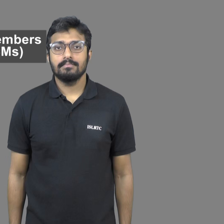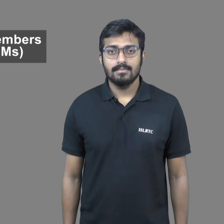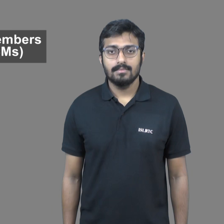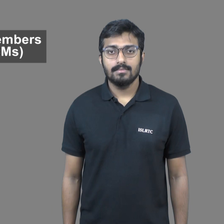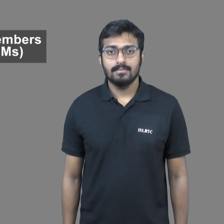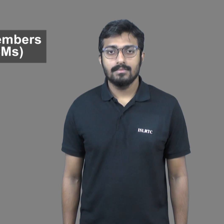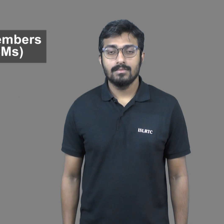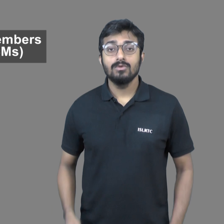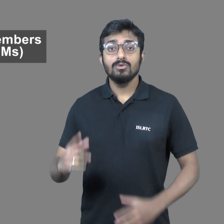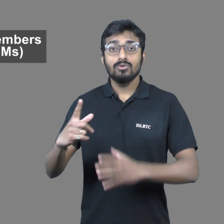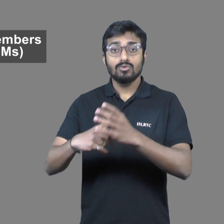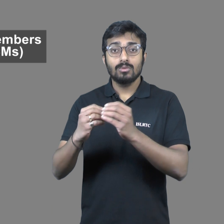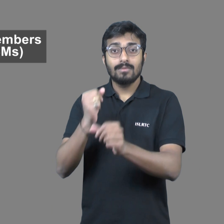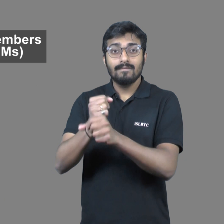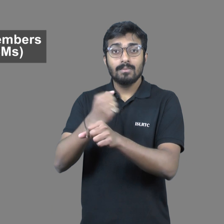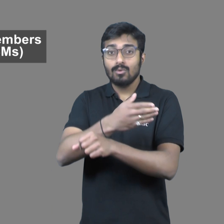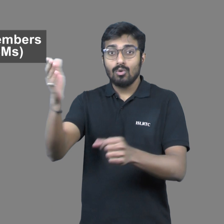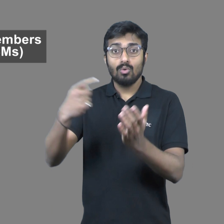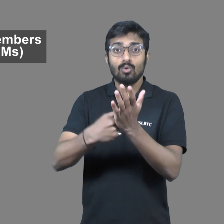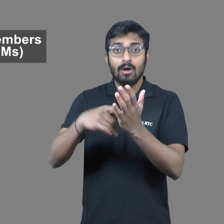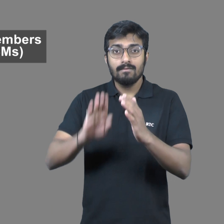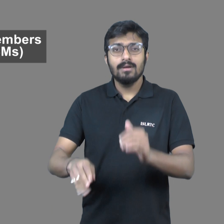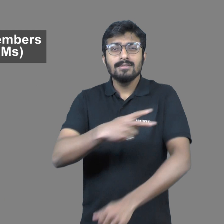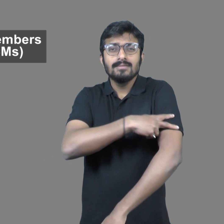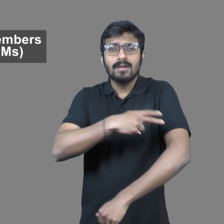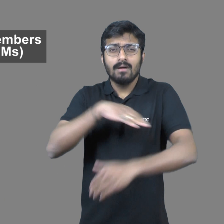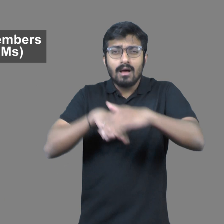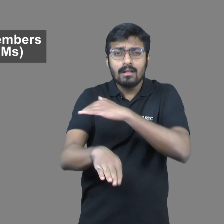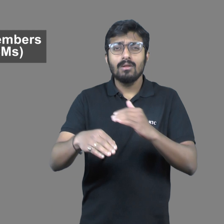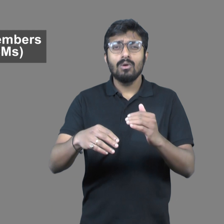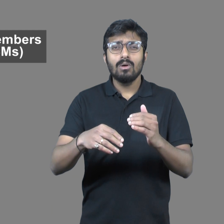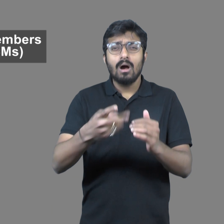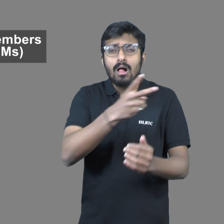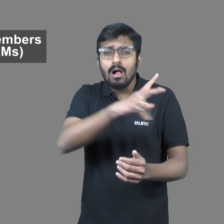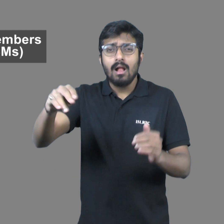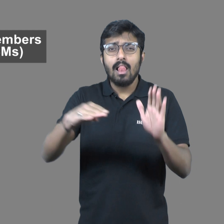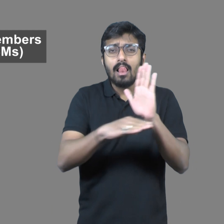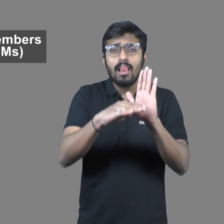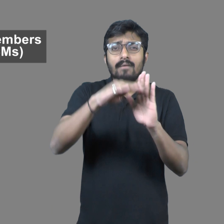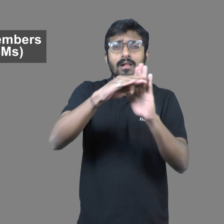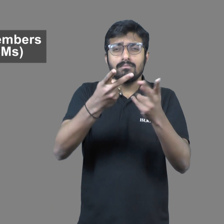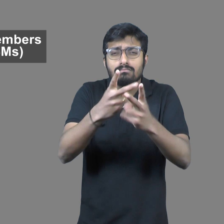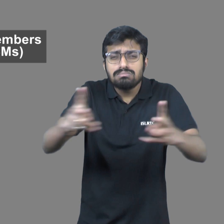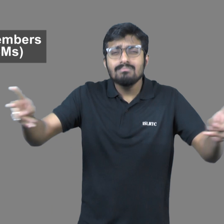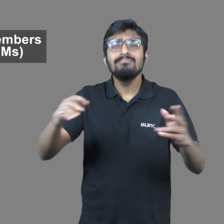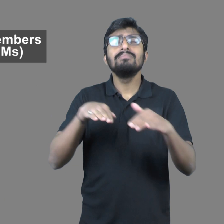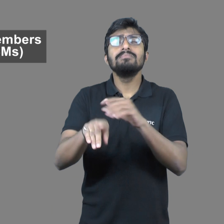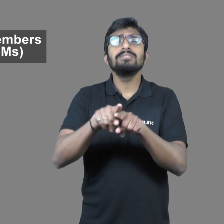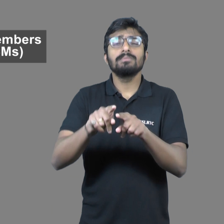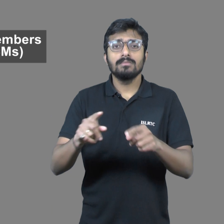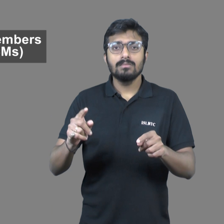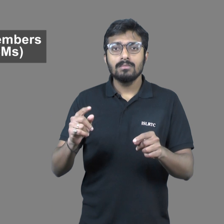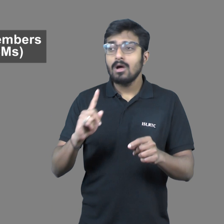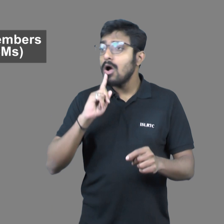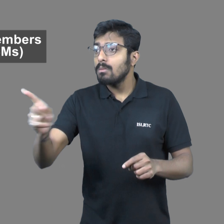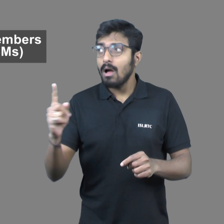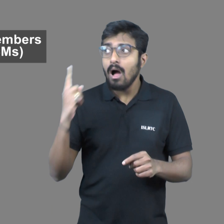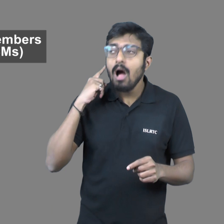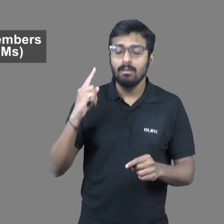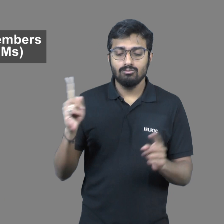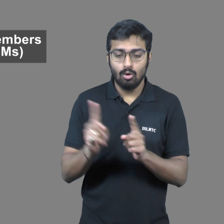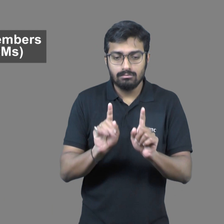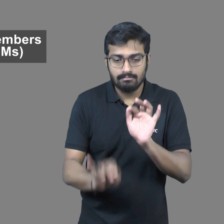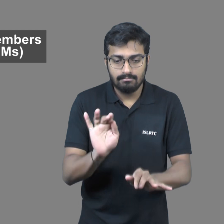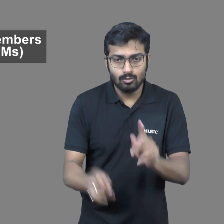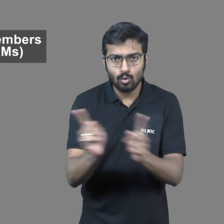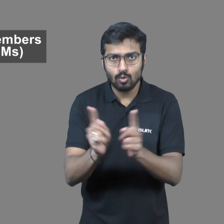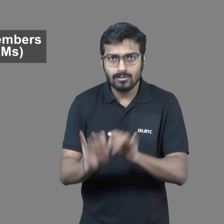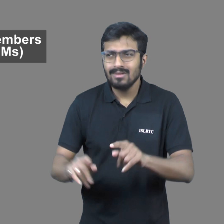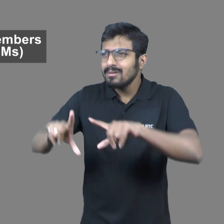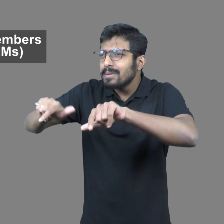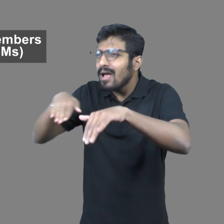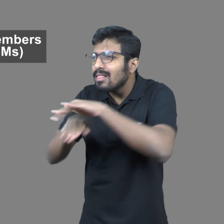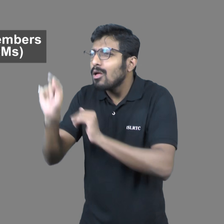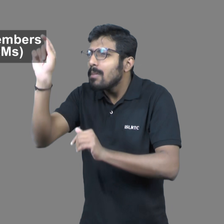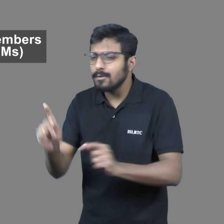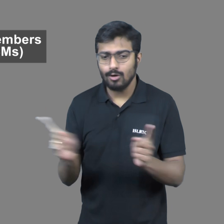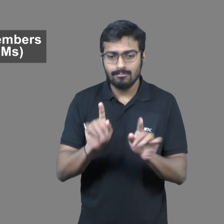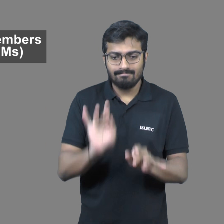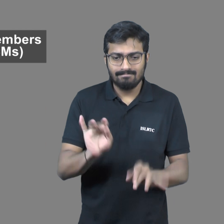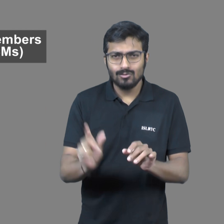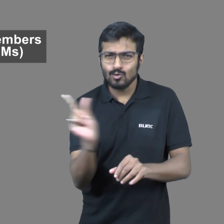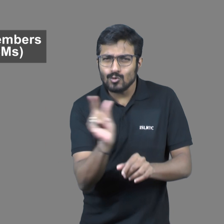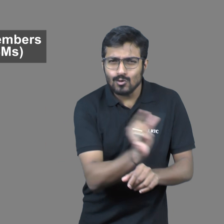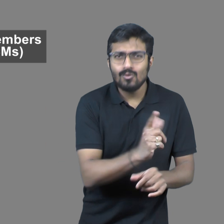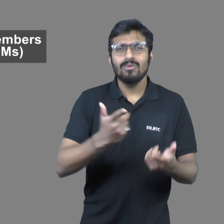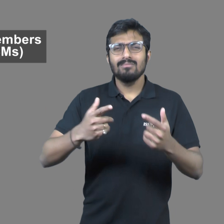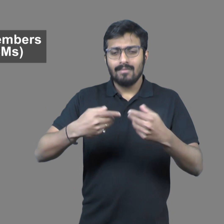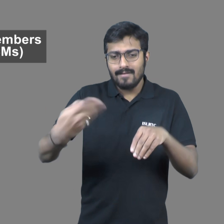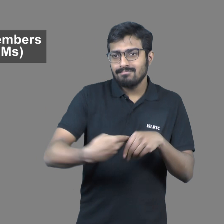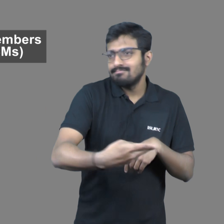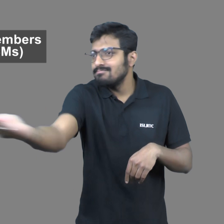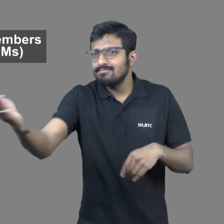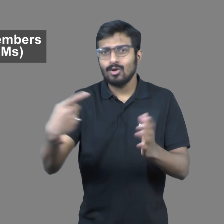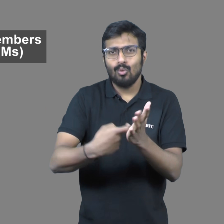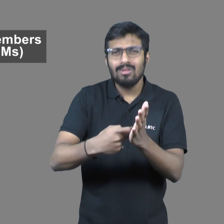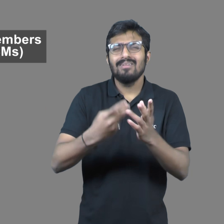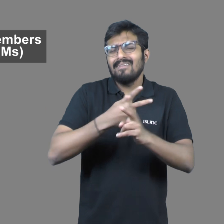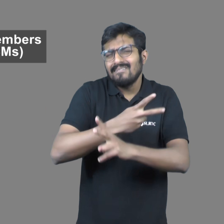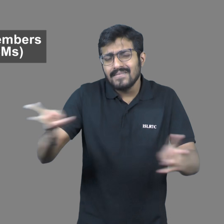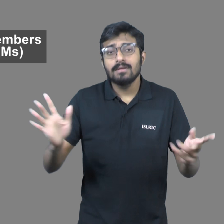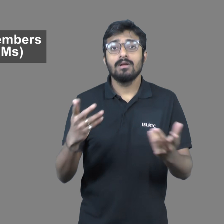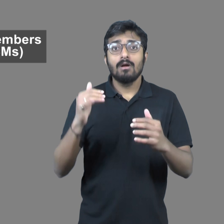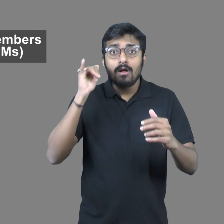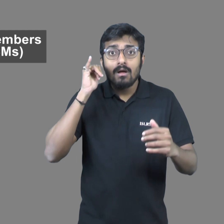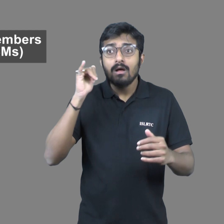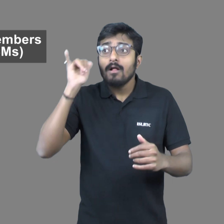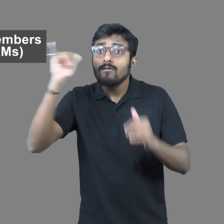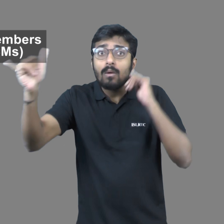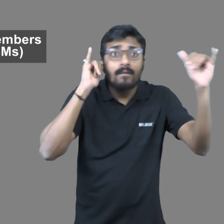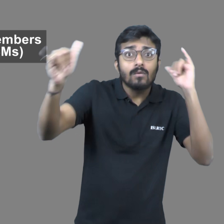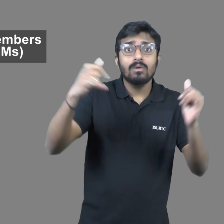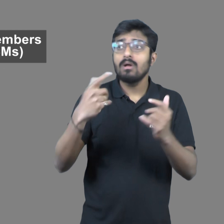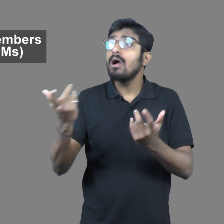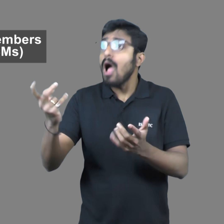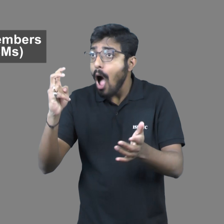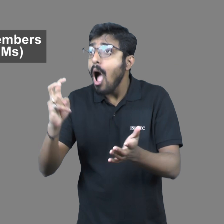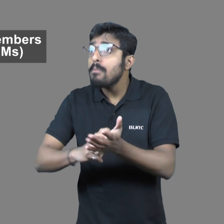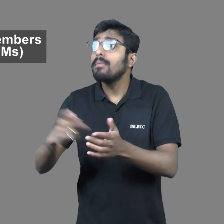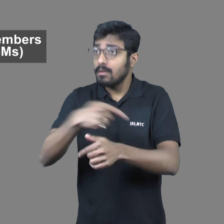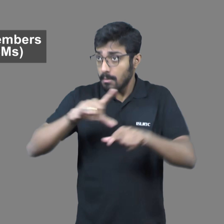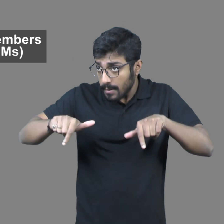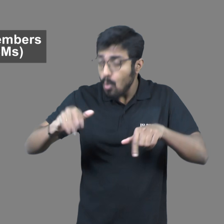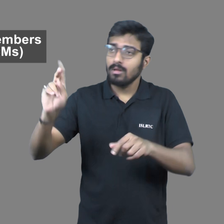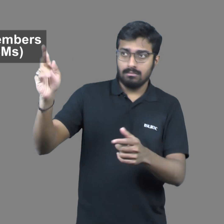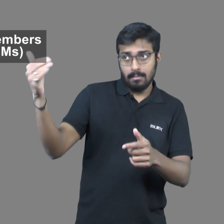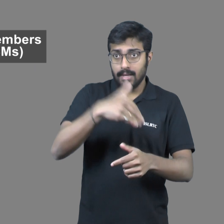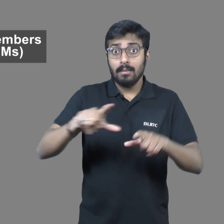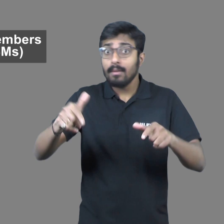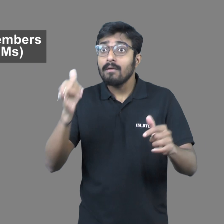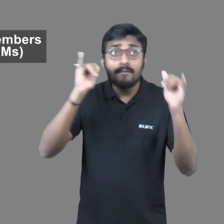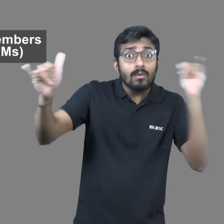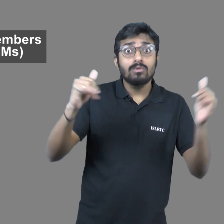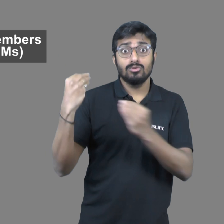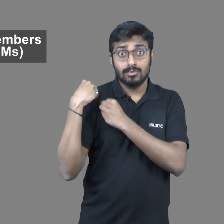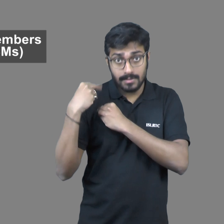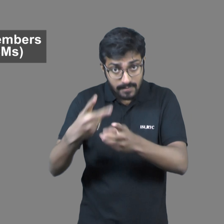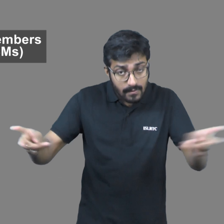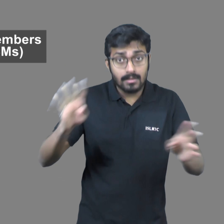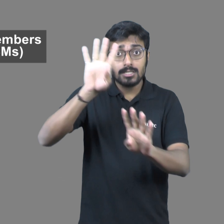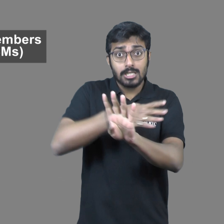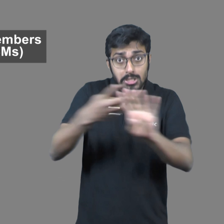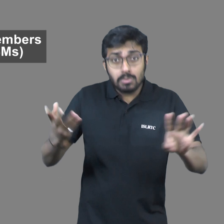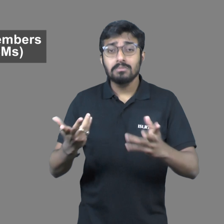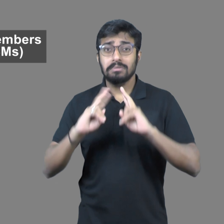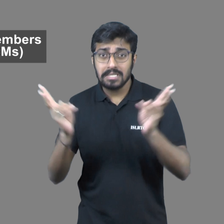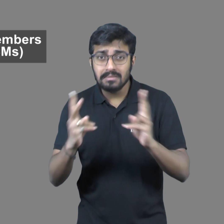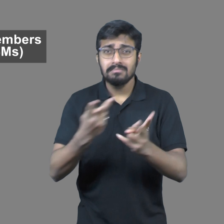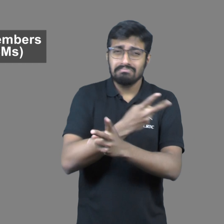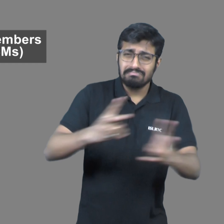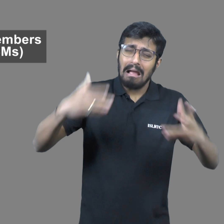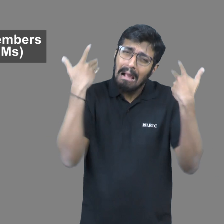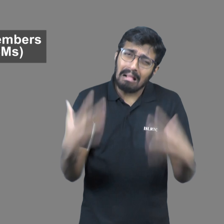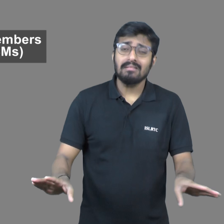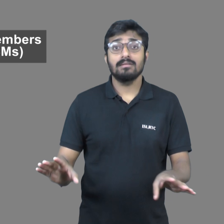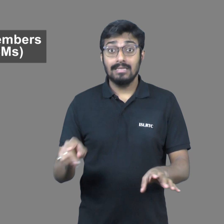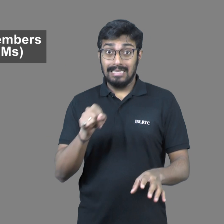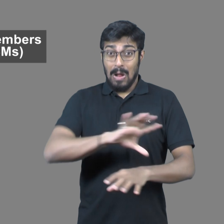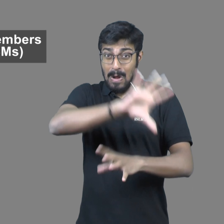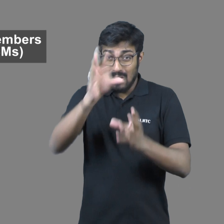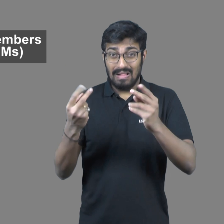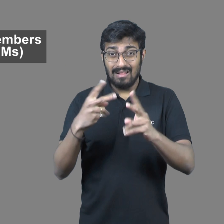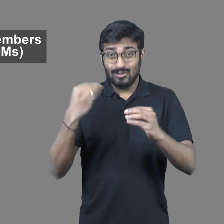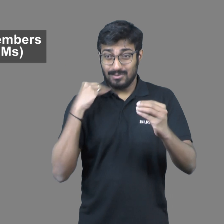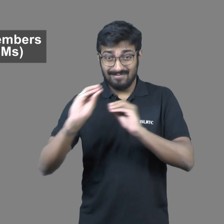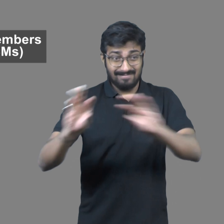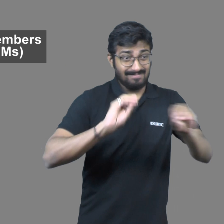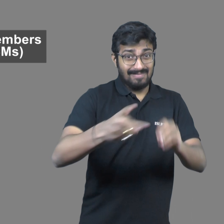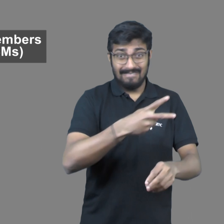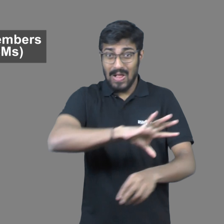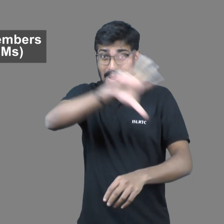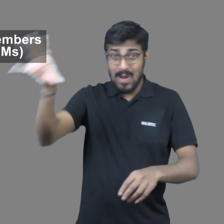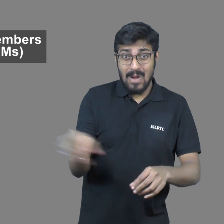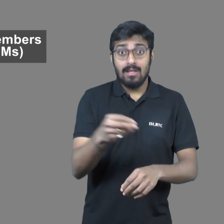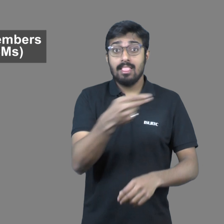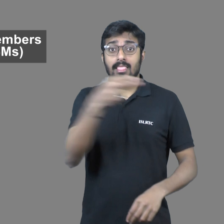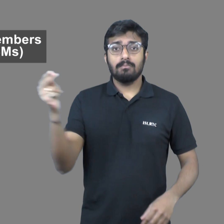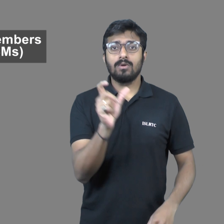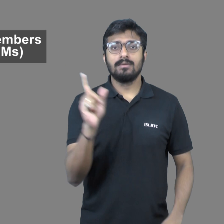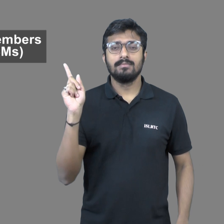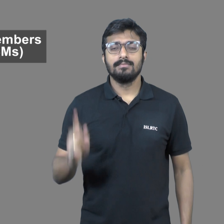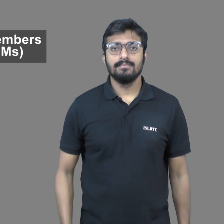Personal Staff Members of Officers (PSMS)